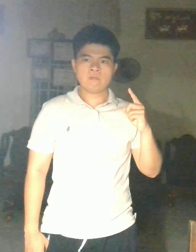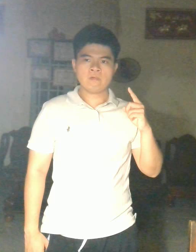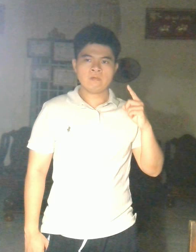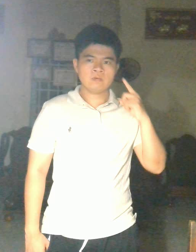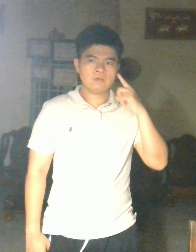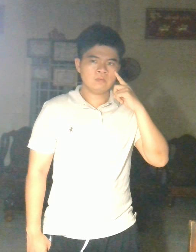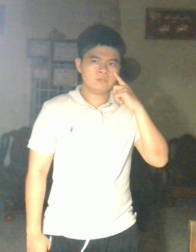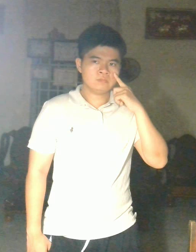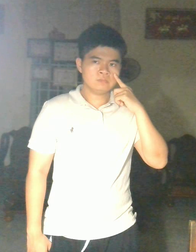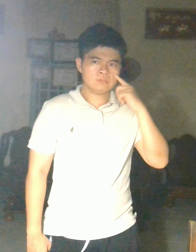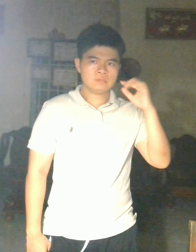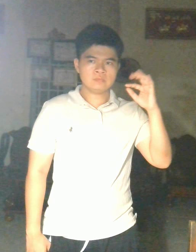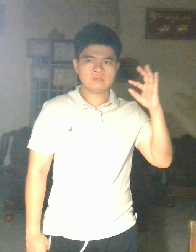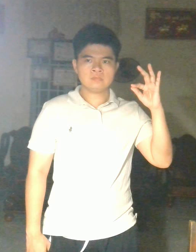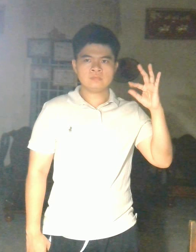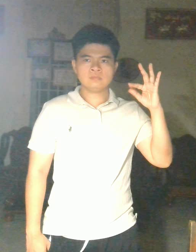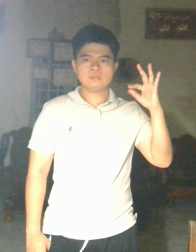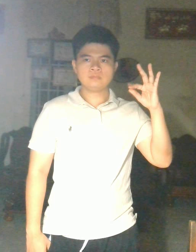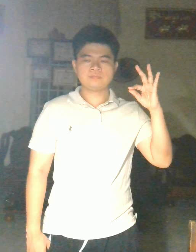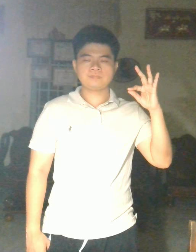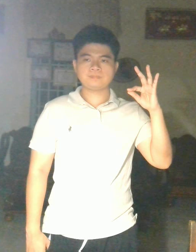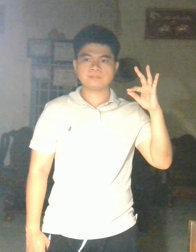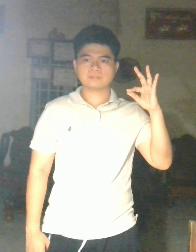lam quen